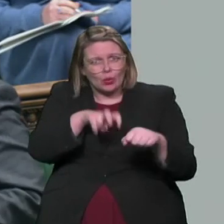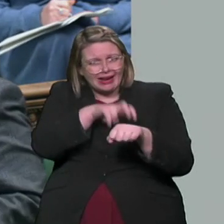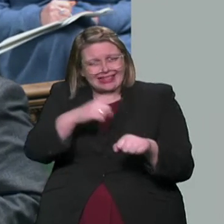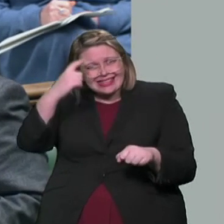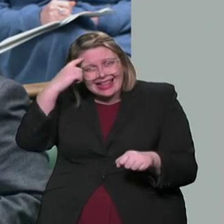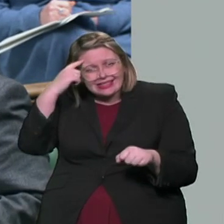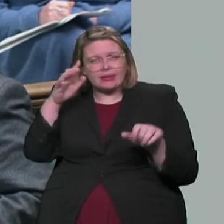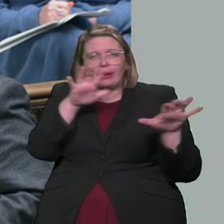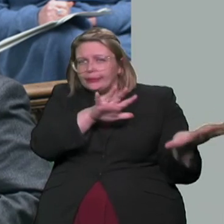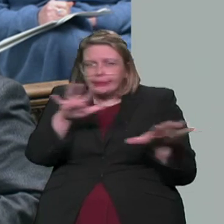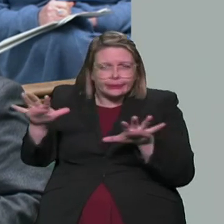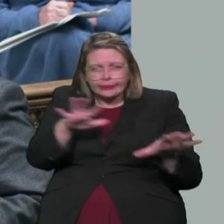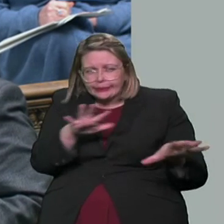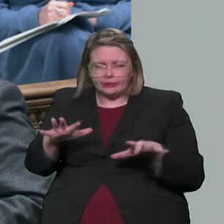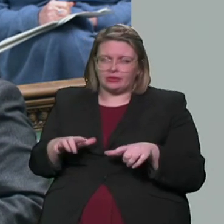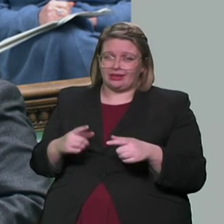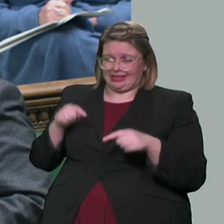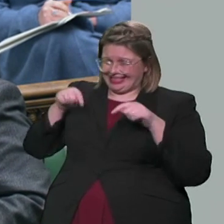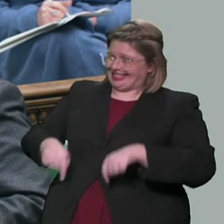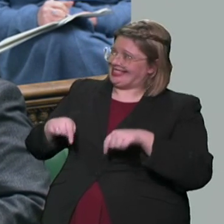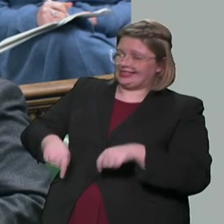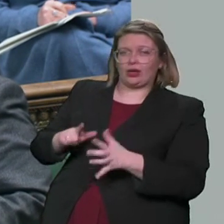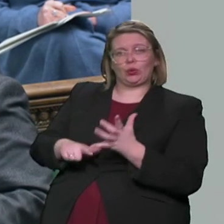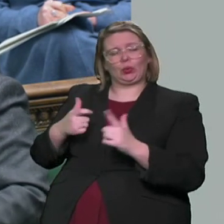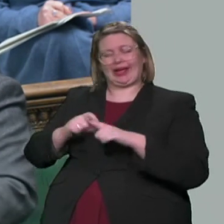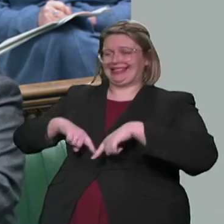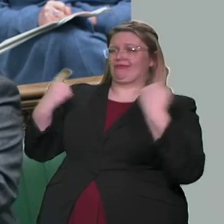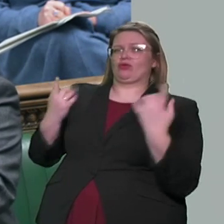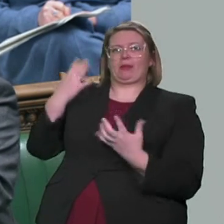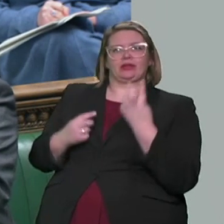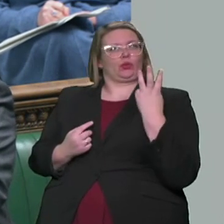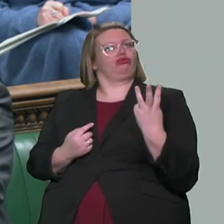It is the UK Government who are once again out of step.